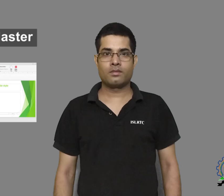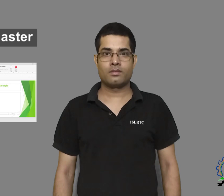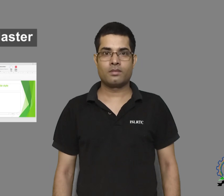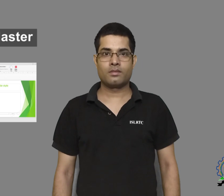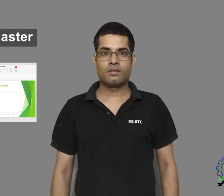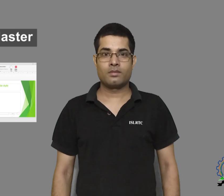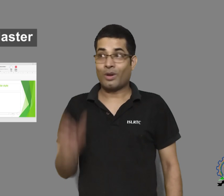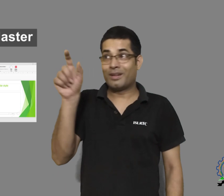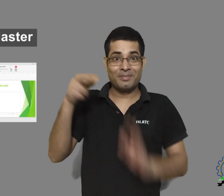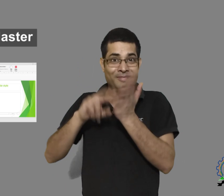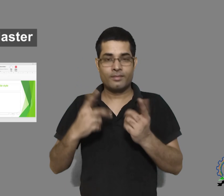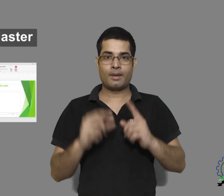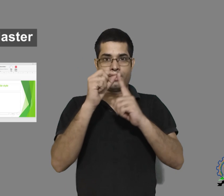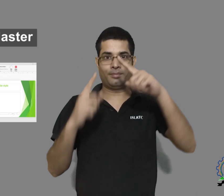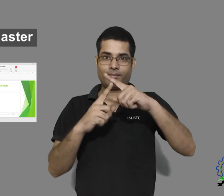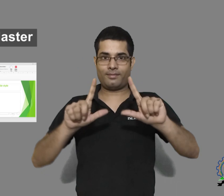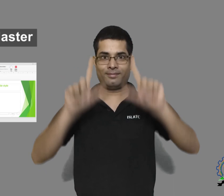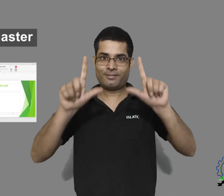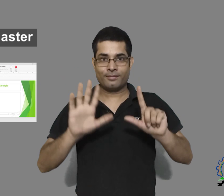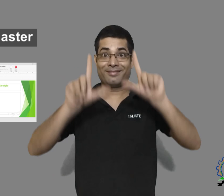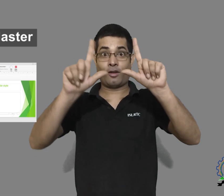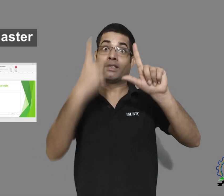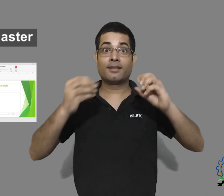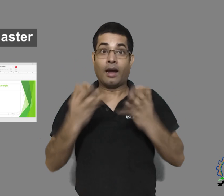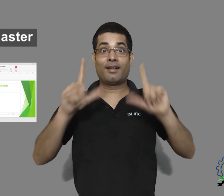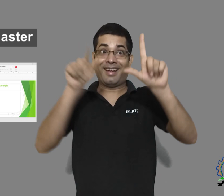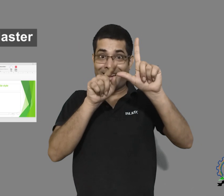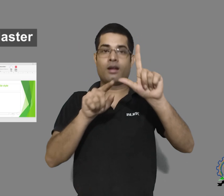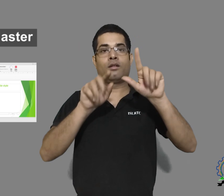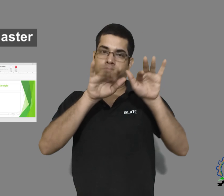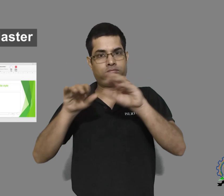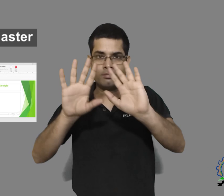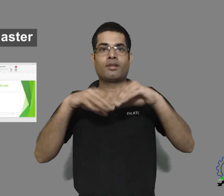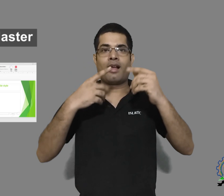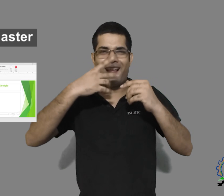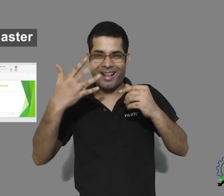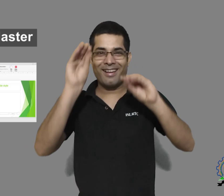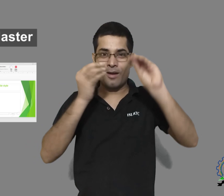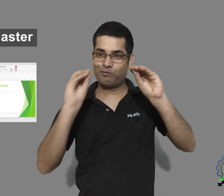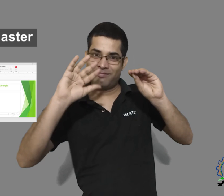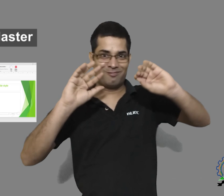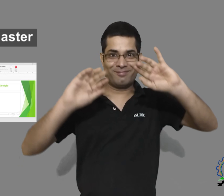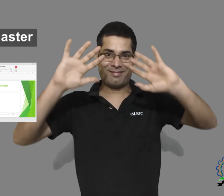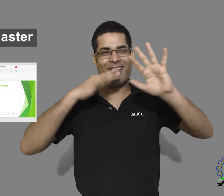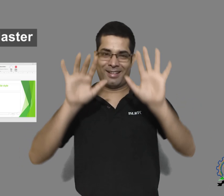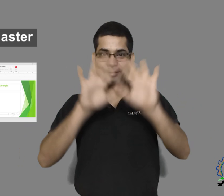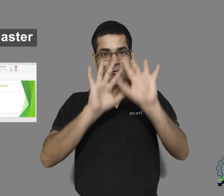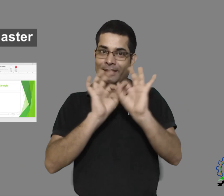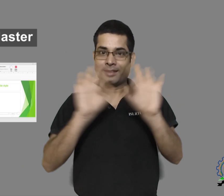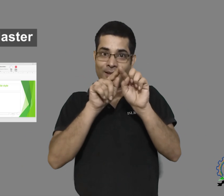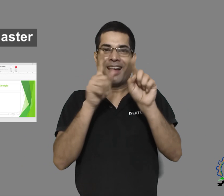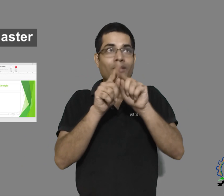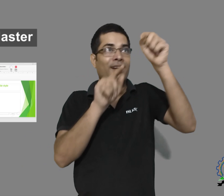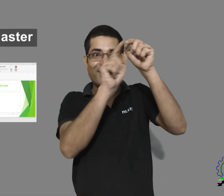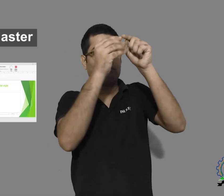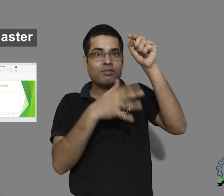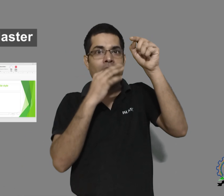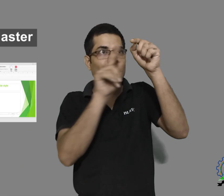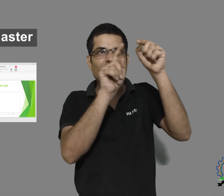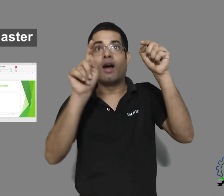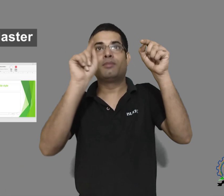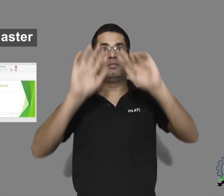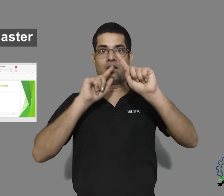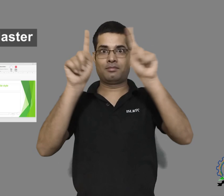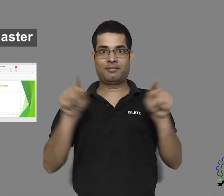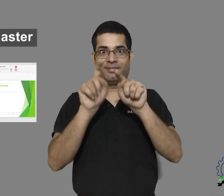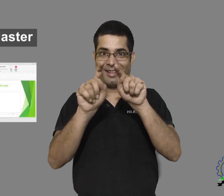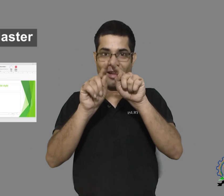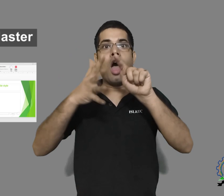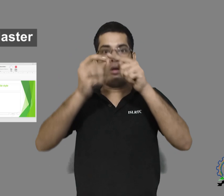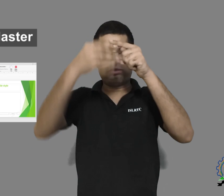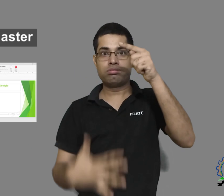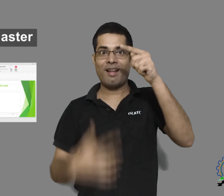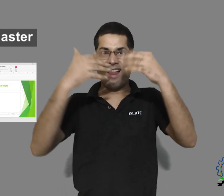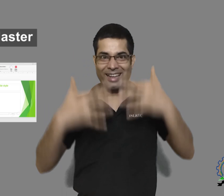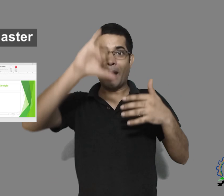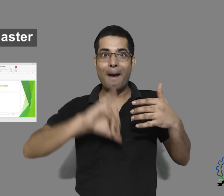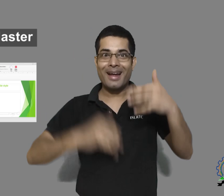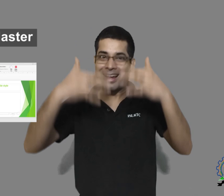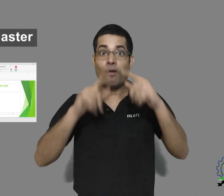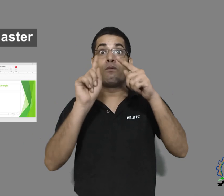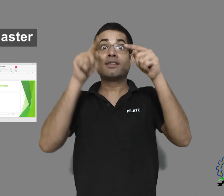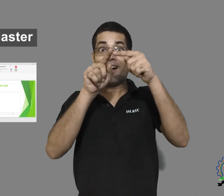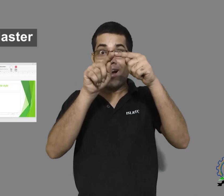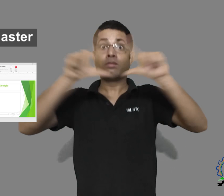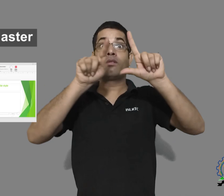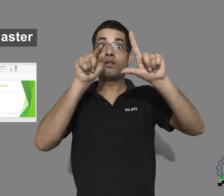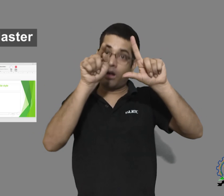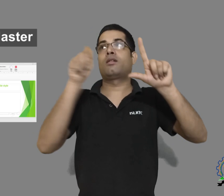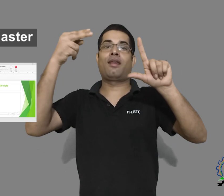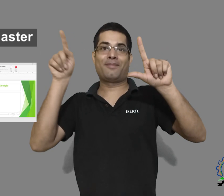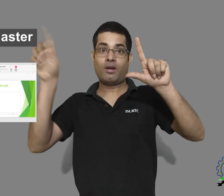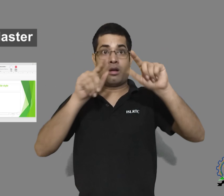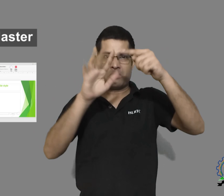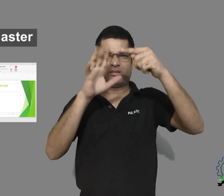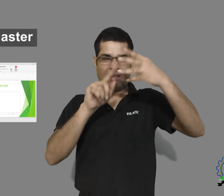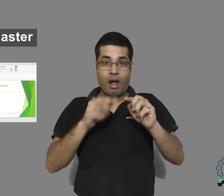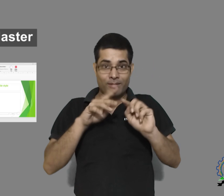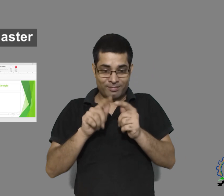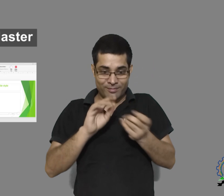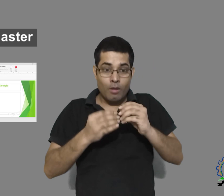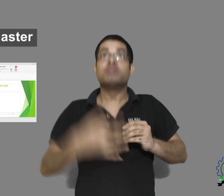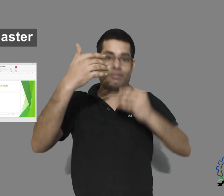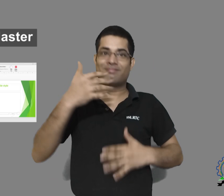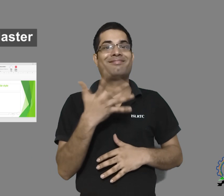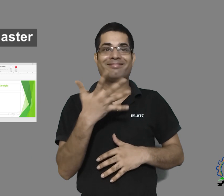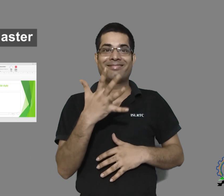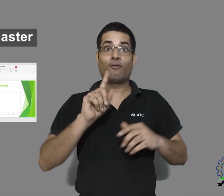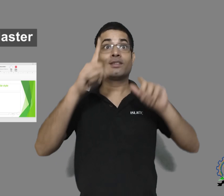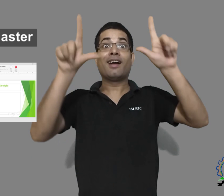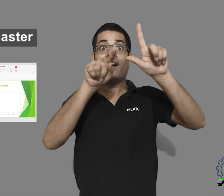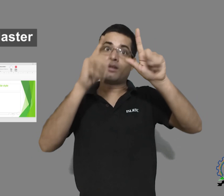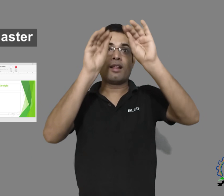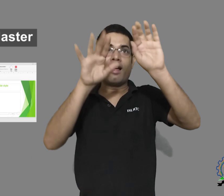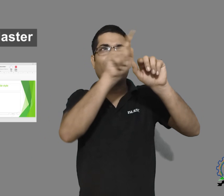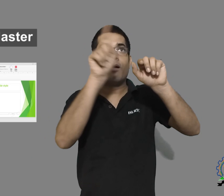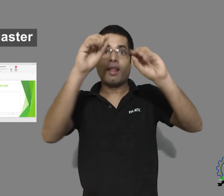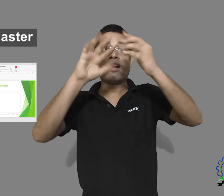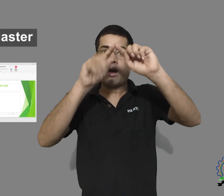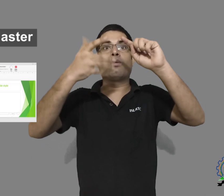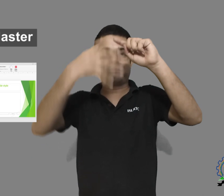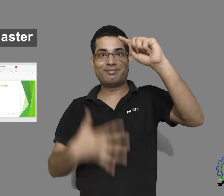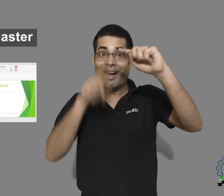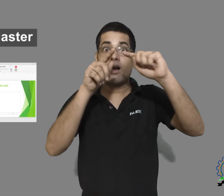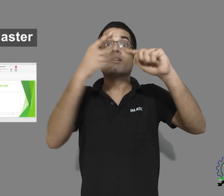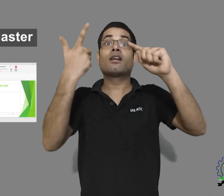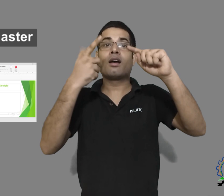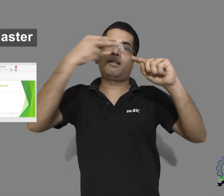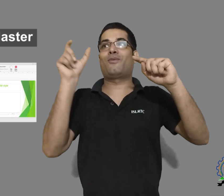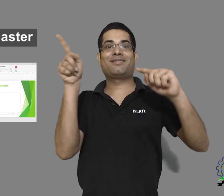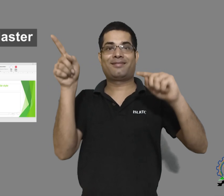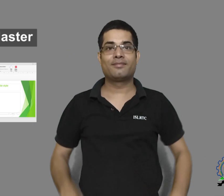Slide Master